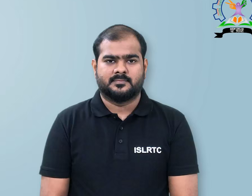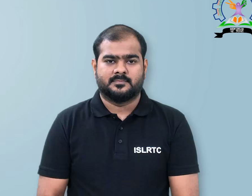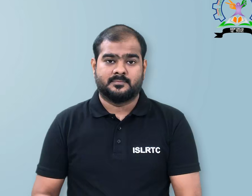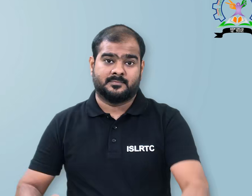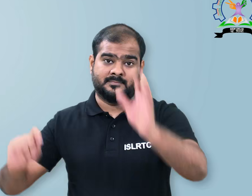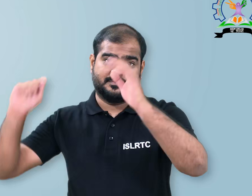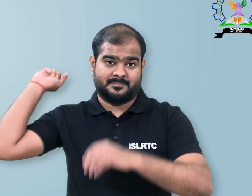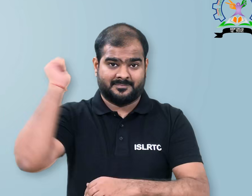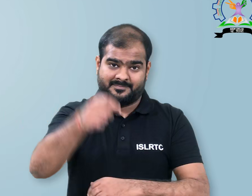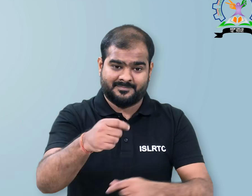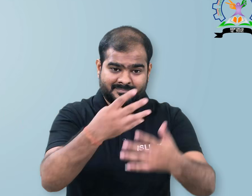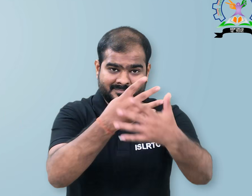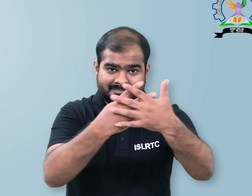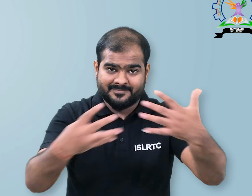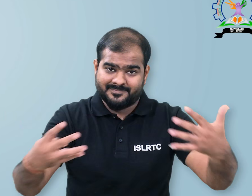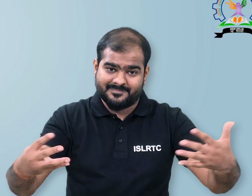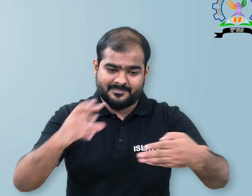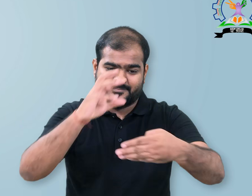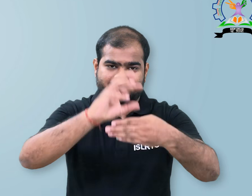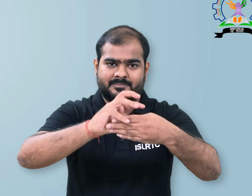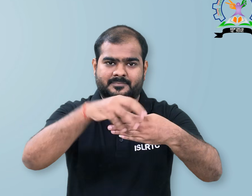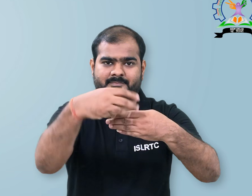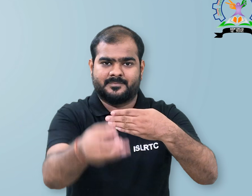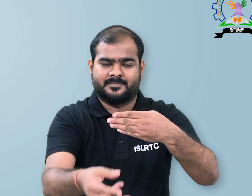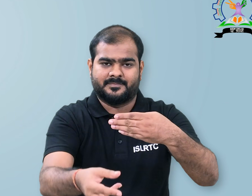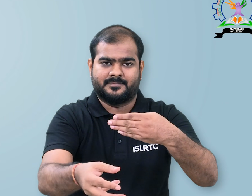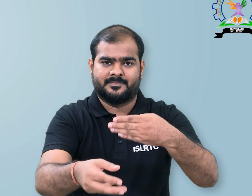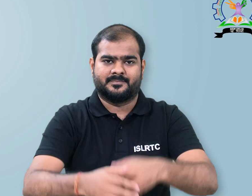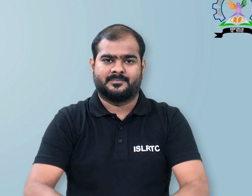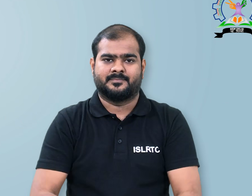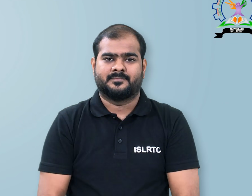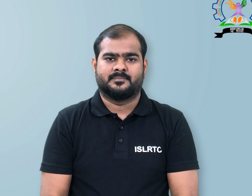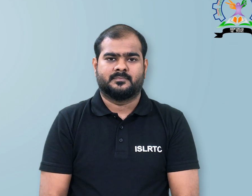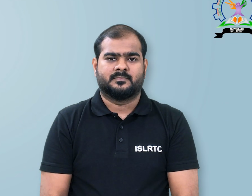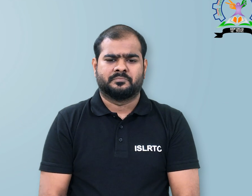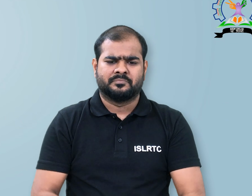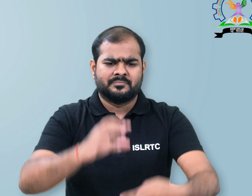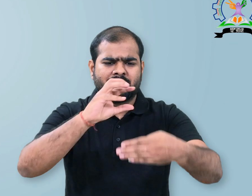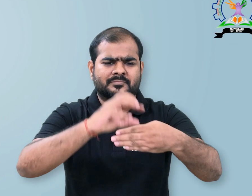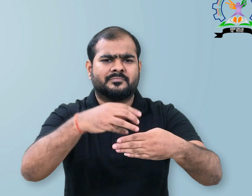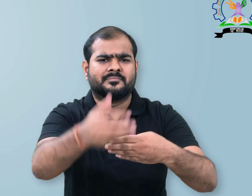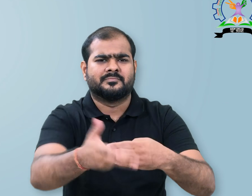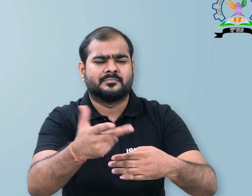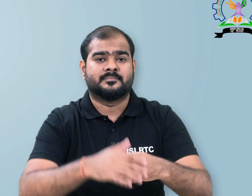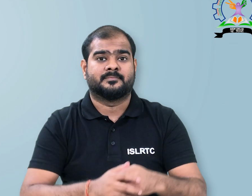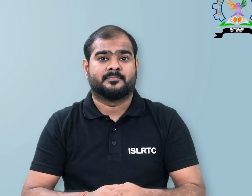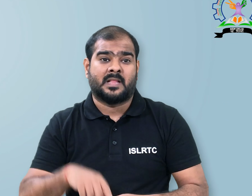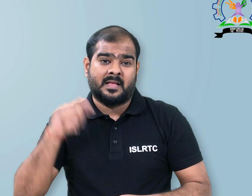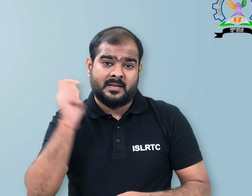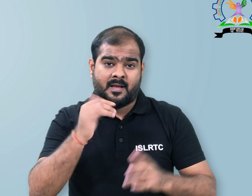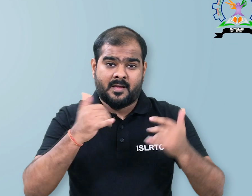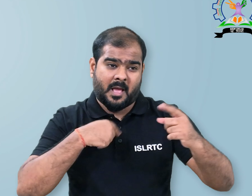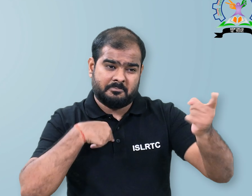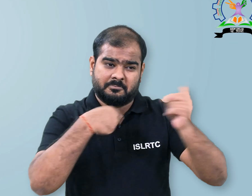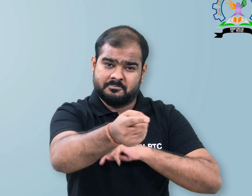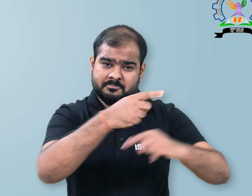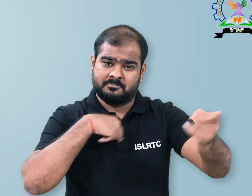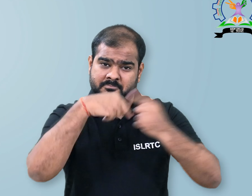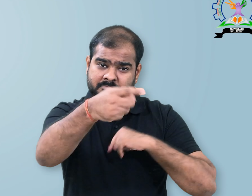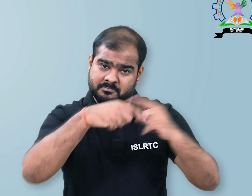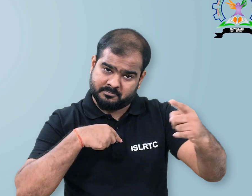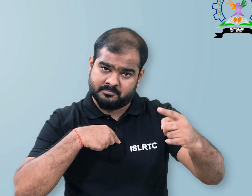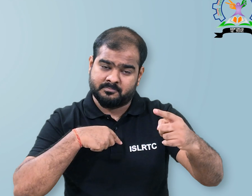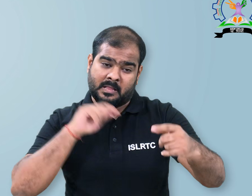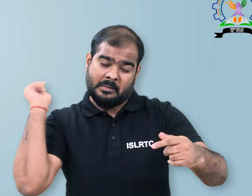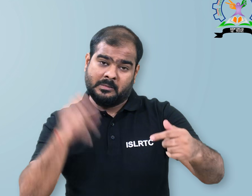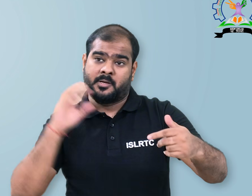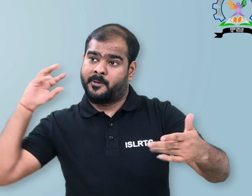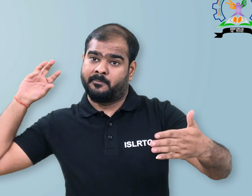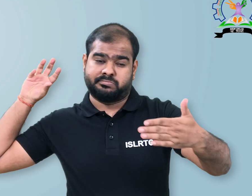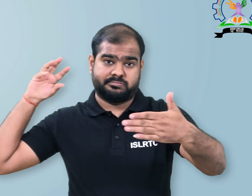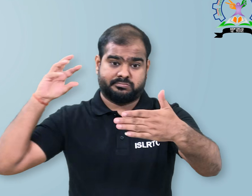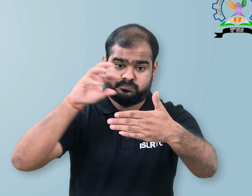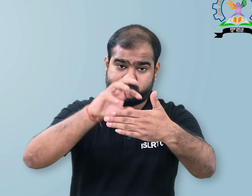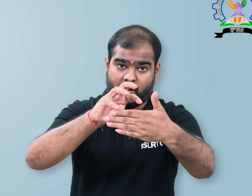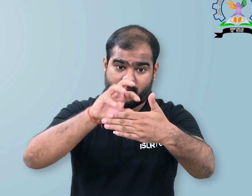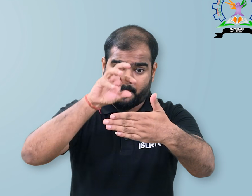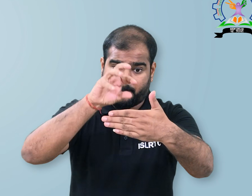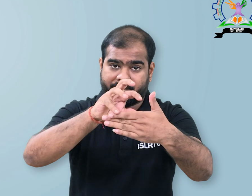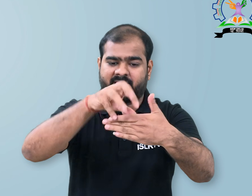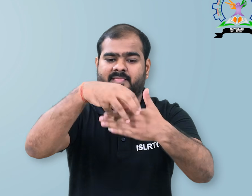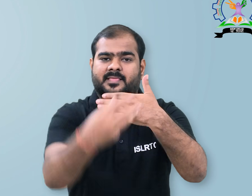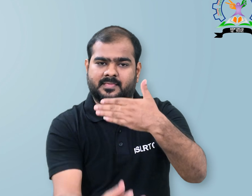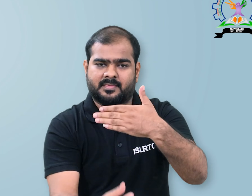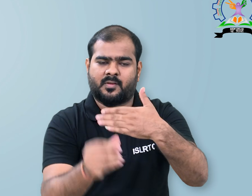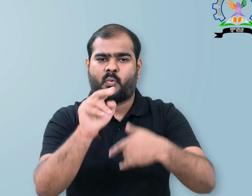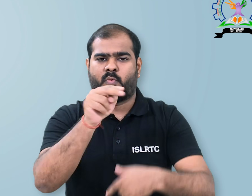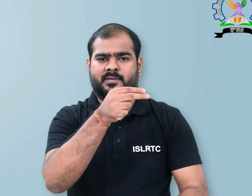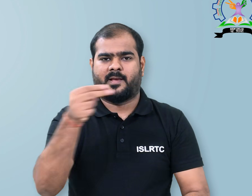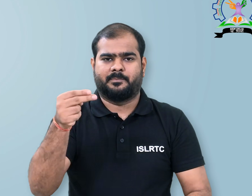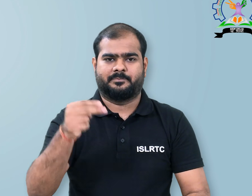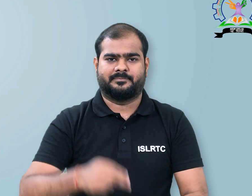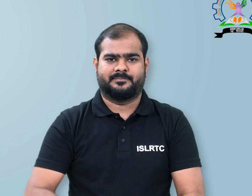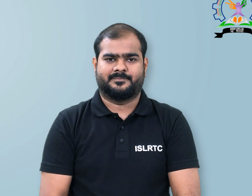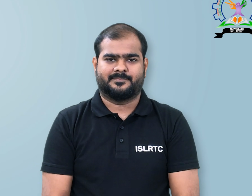Drop Shot Drop Shot: A softly hit shot that just clears the net and lands close to it, used to catch the opponent off guard.